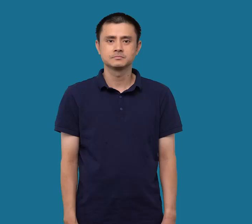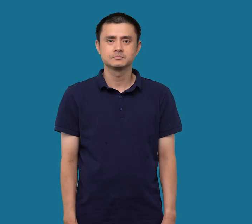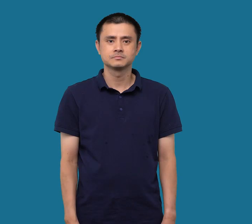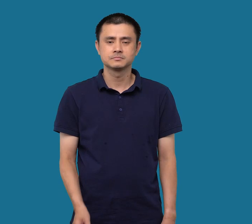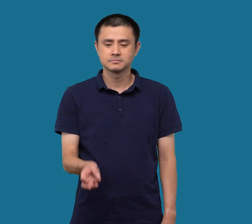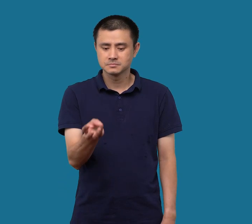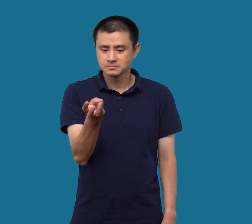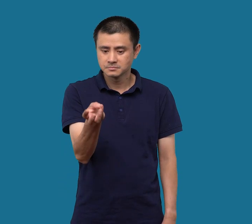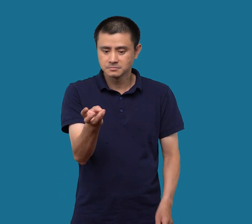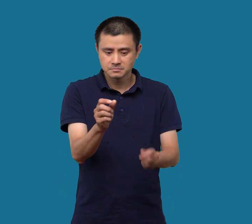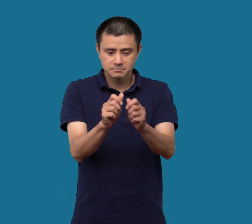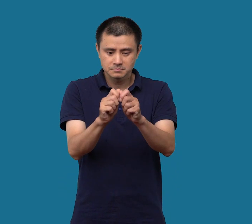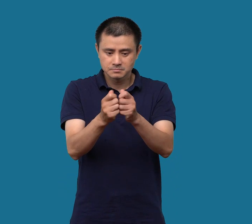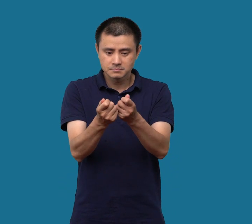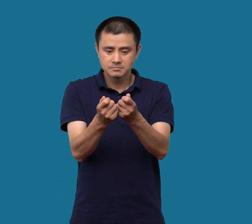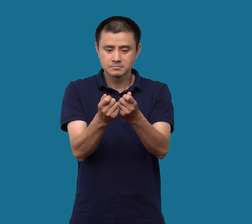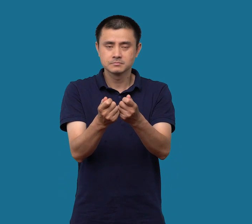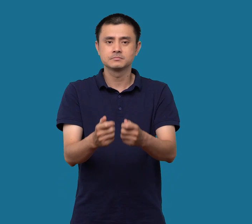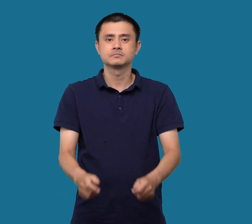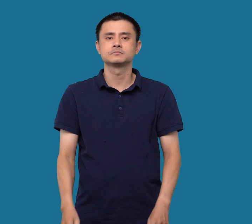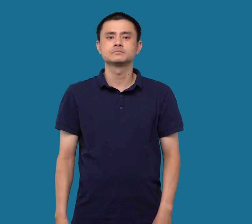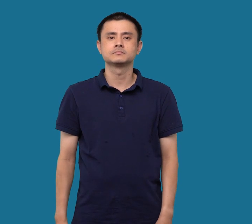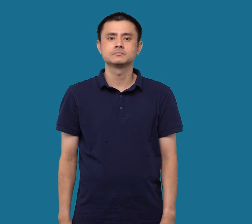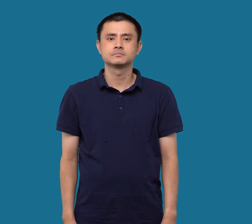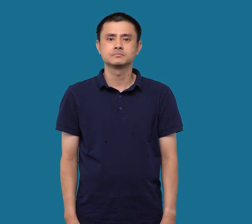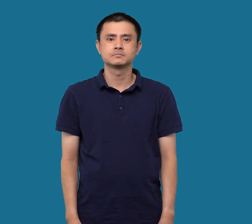hạt lạc